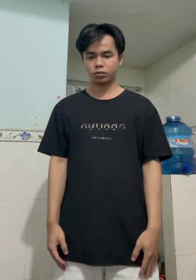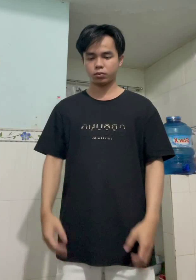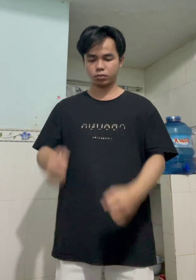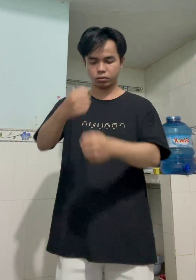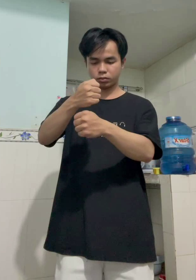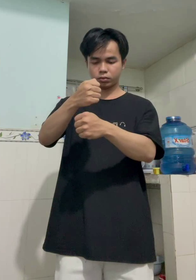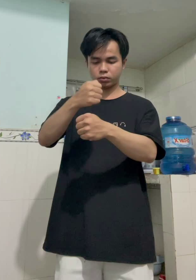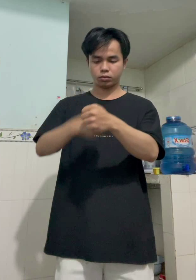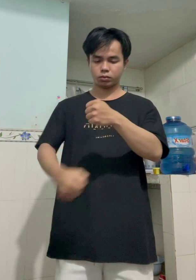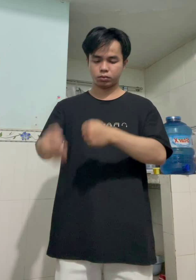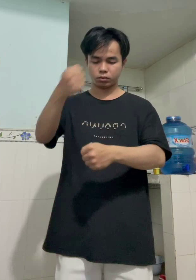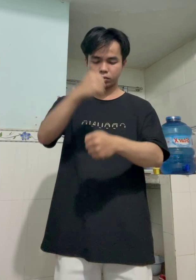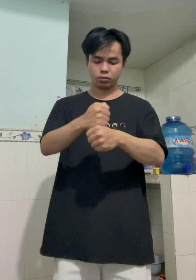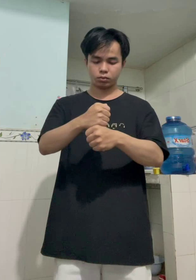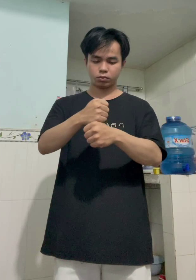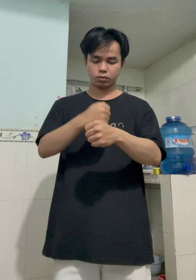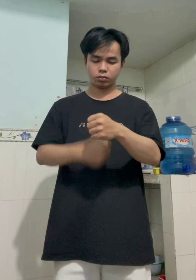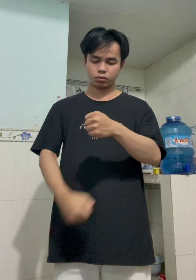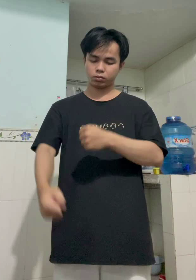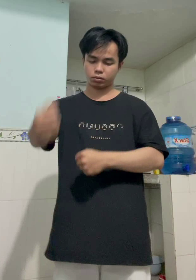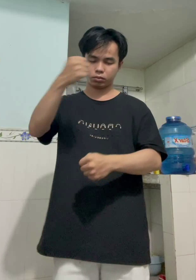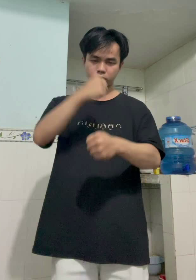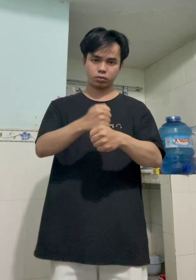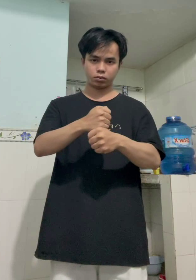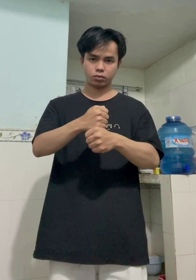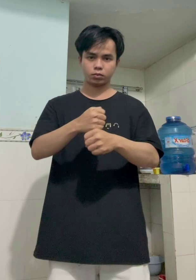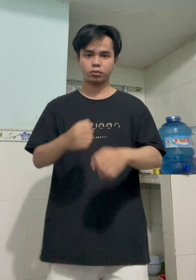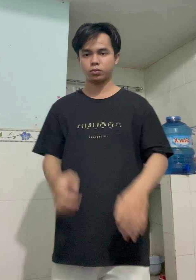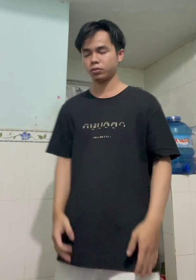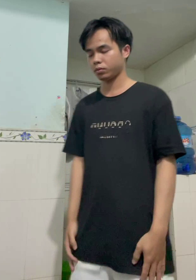quanh nam